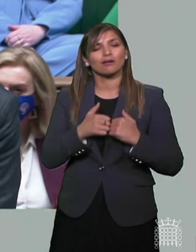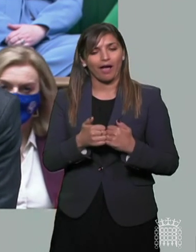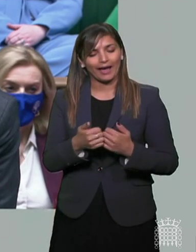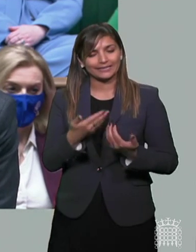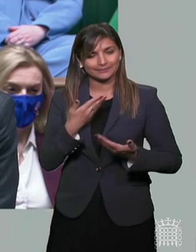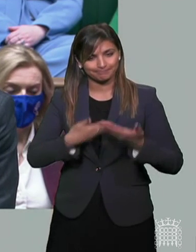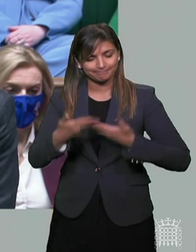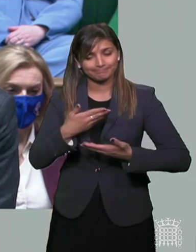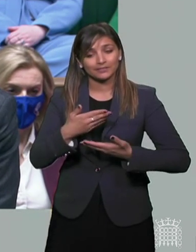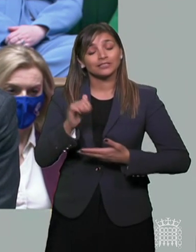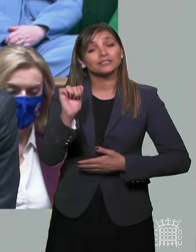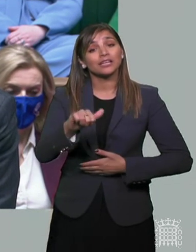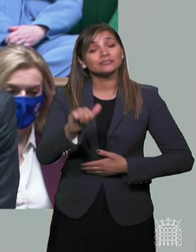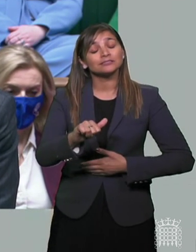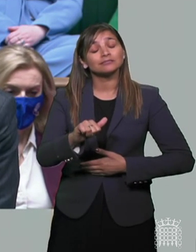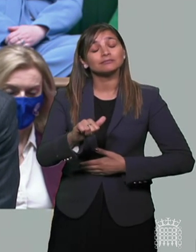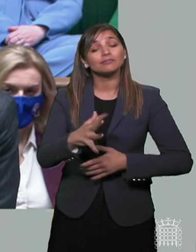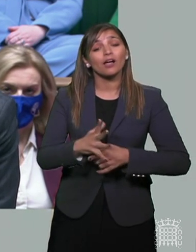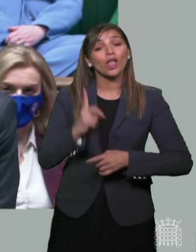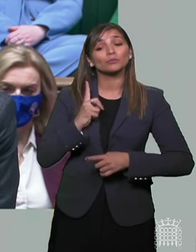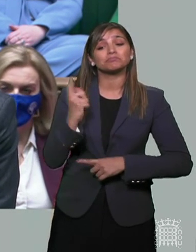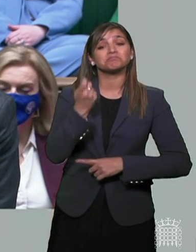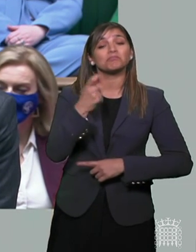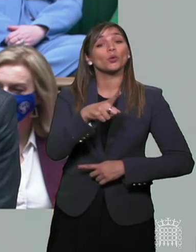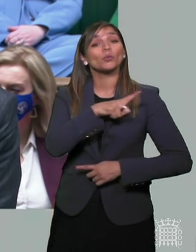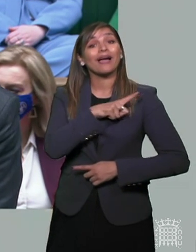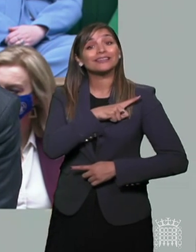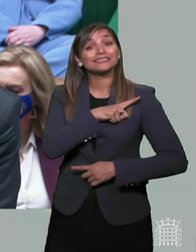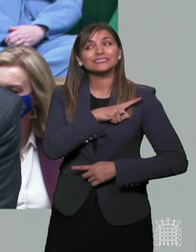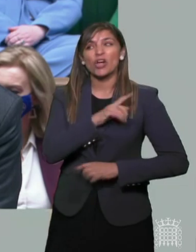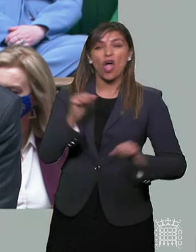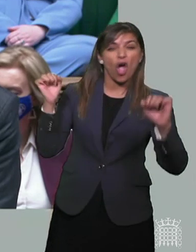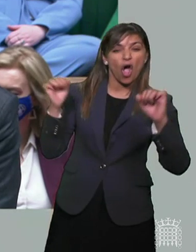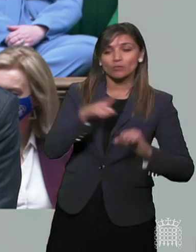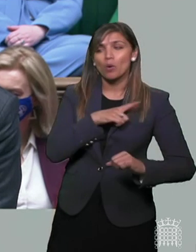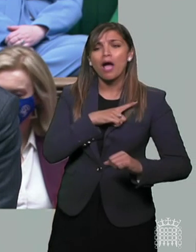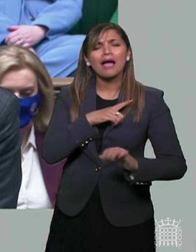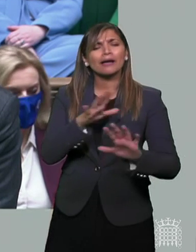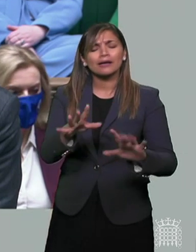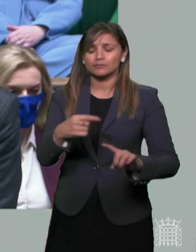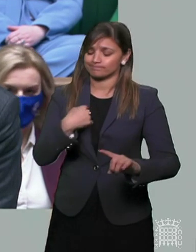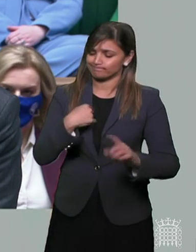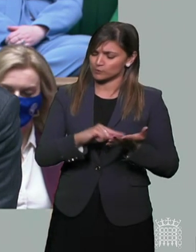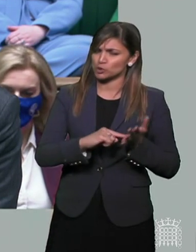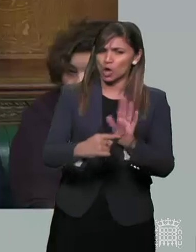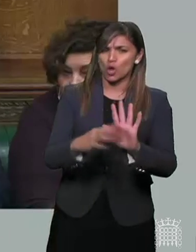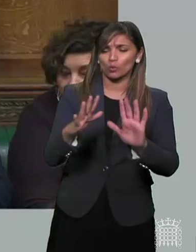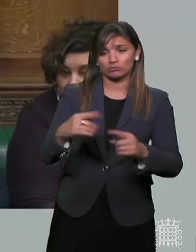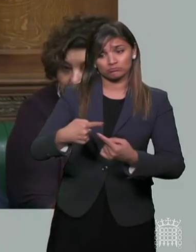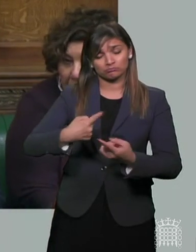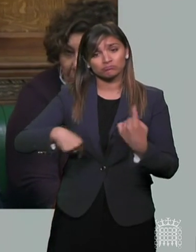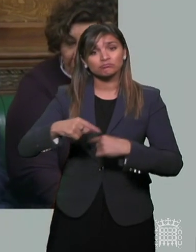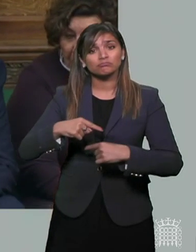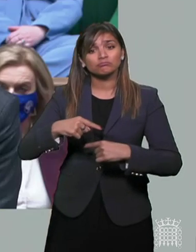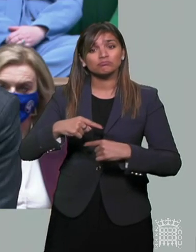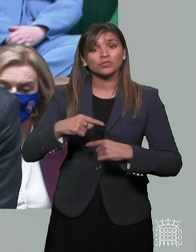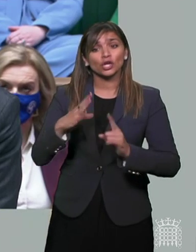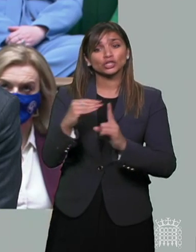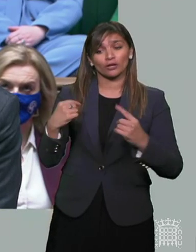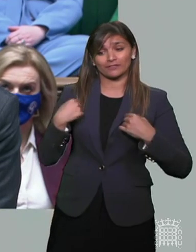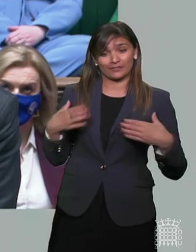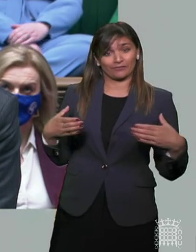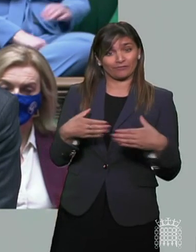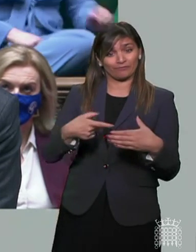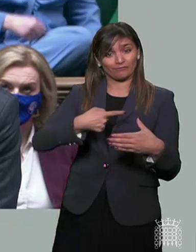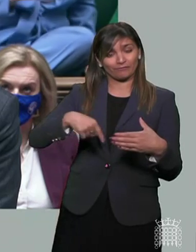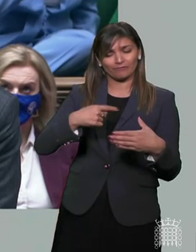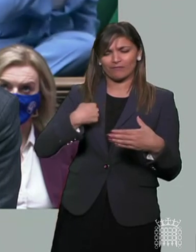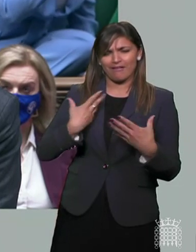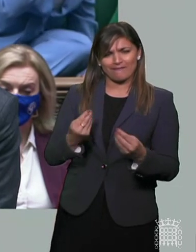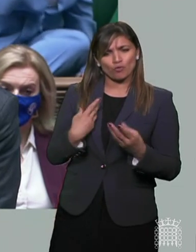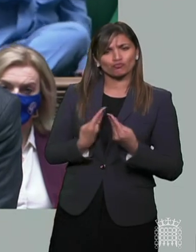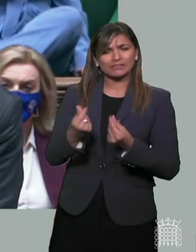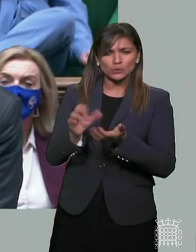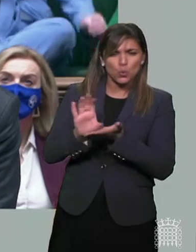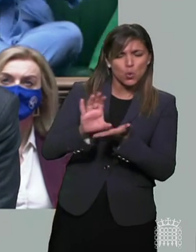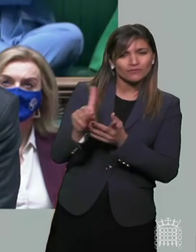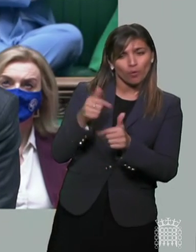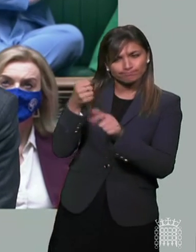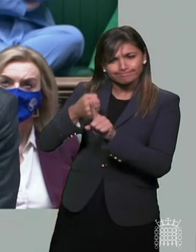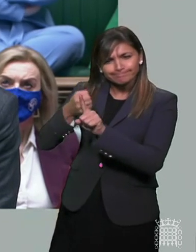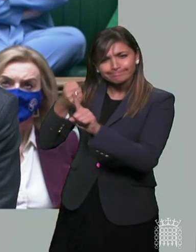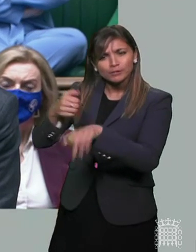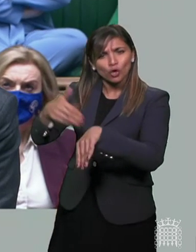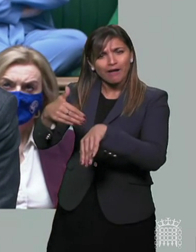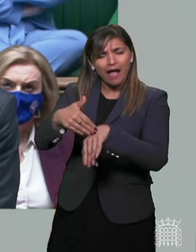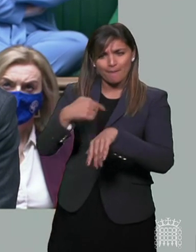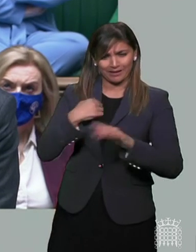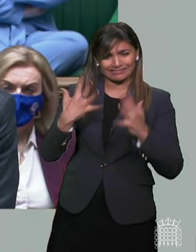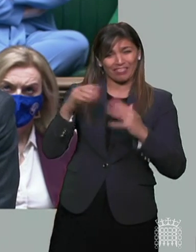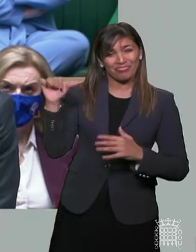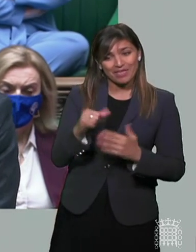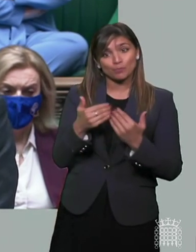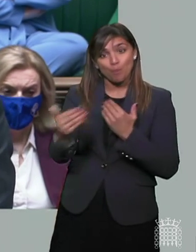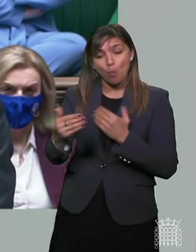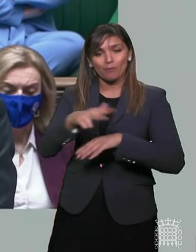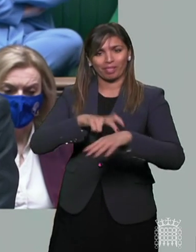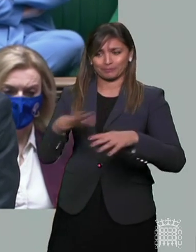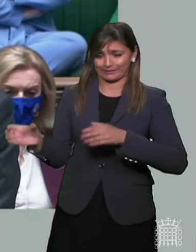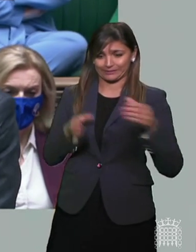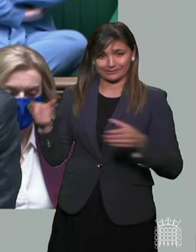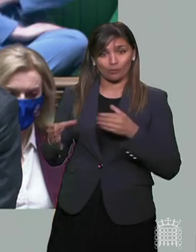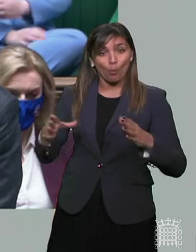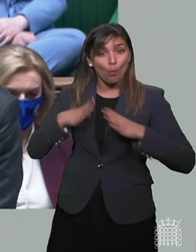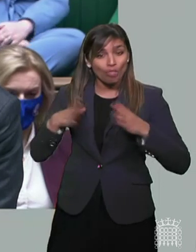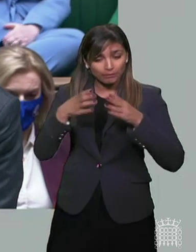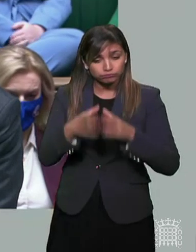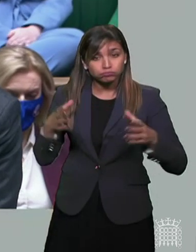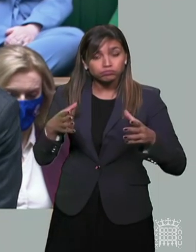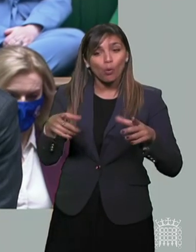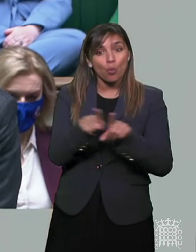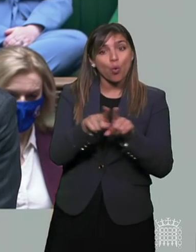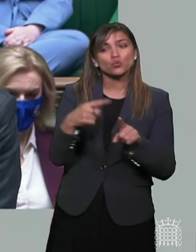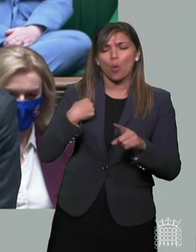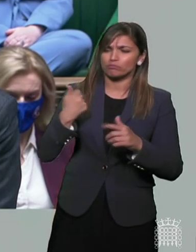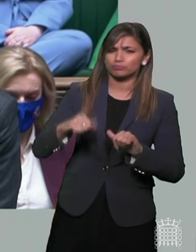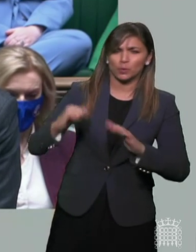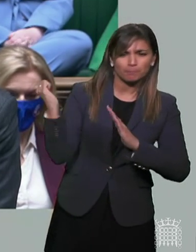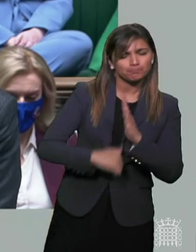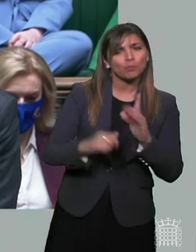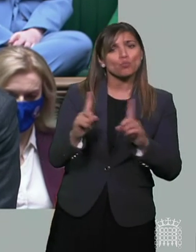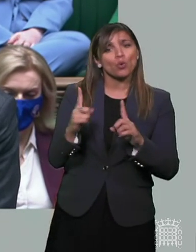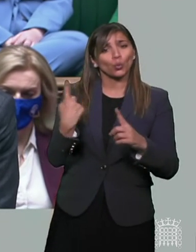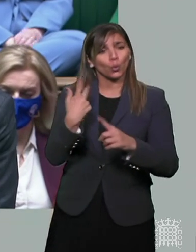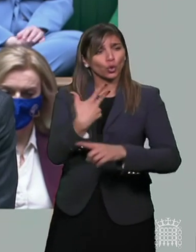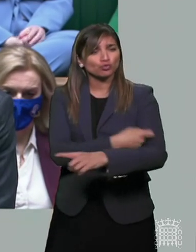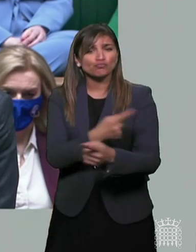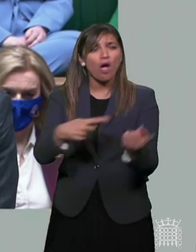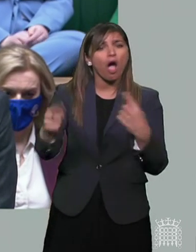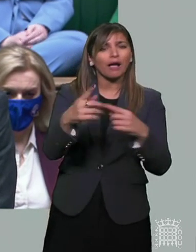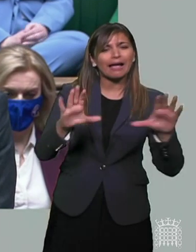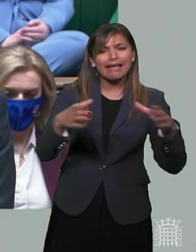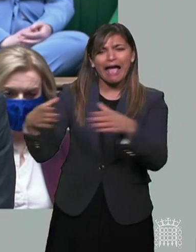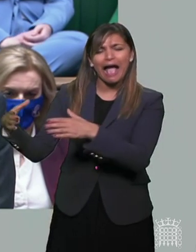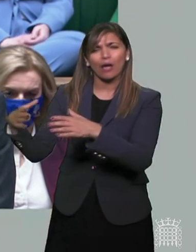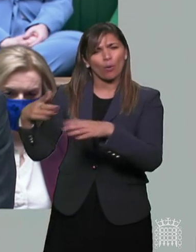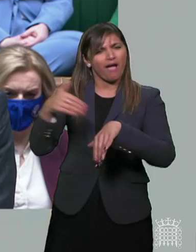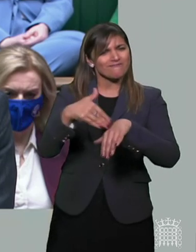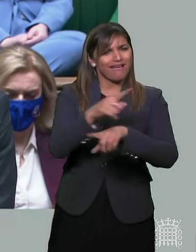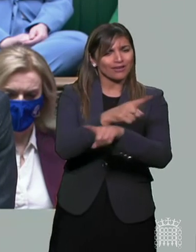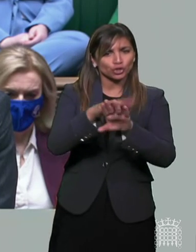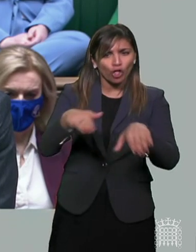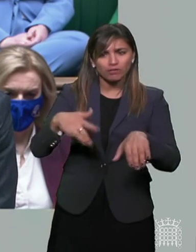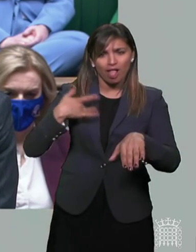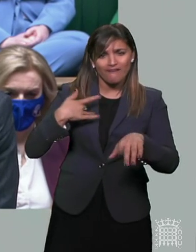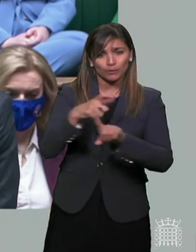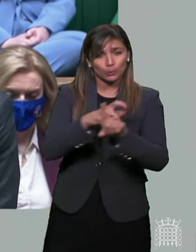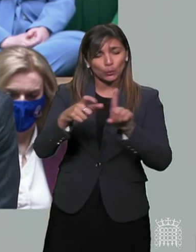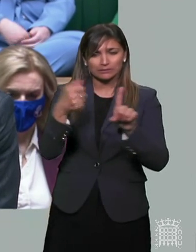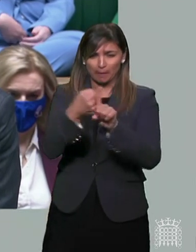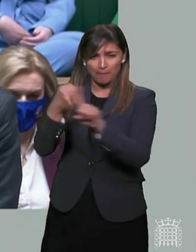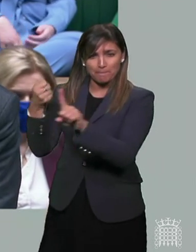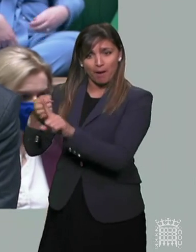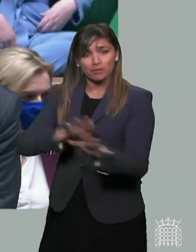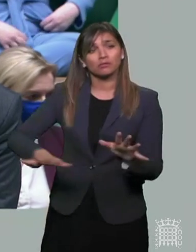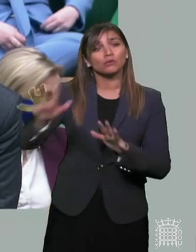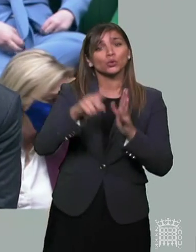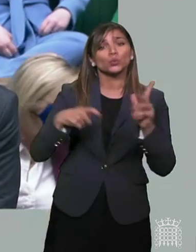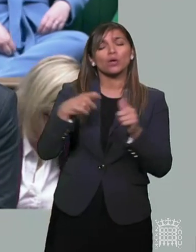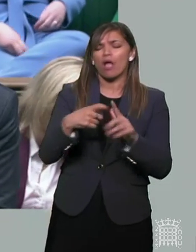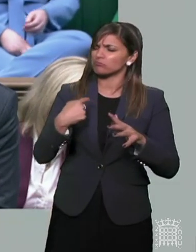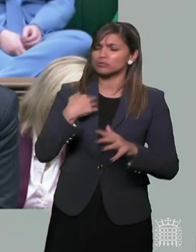Yes, it was, because last week we showed that we are not only the party that is putting in the resources to fight crime, with 10,000 more police already recruited, but the party that is finally getting tough on the drugs gangs that blight the lives of children and communities up and down this country.